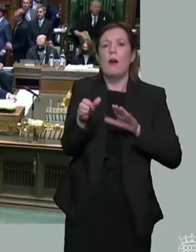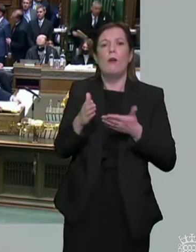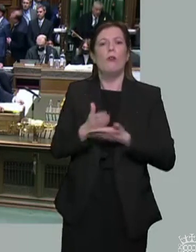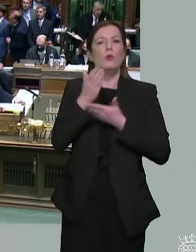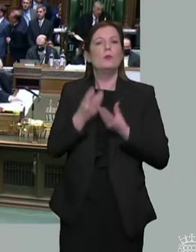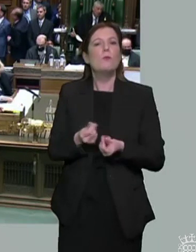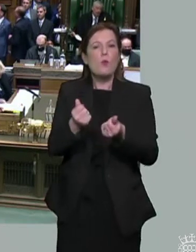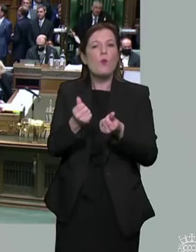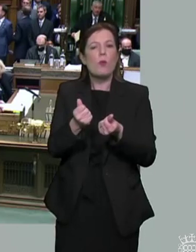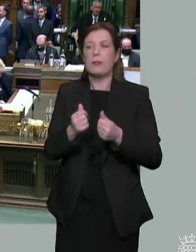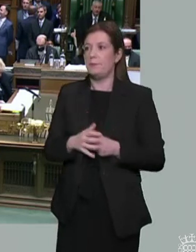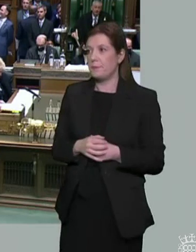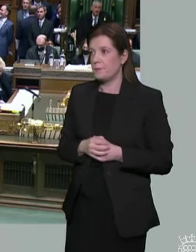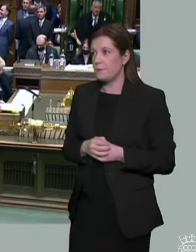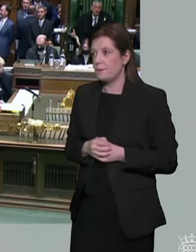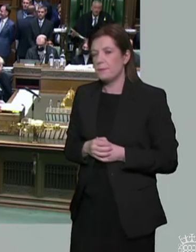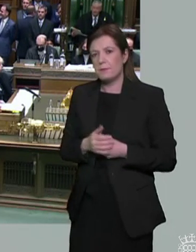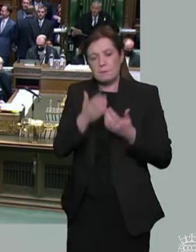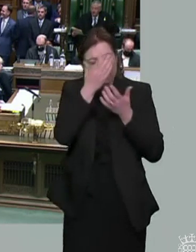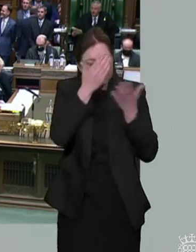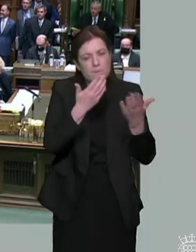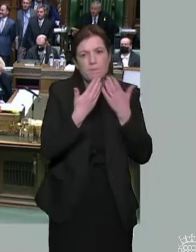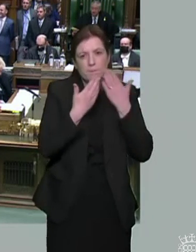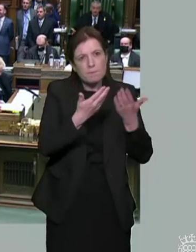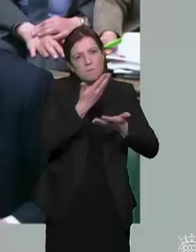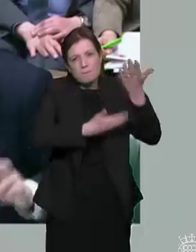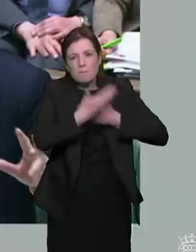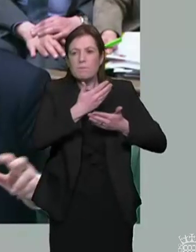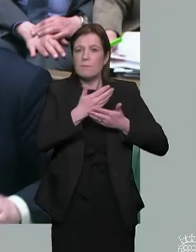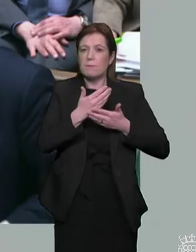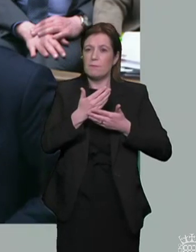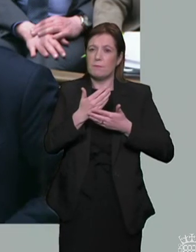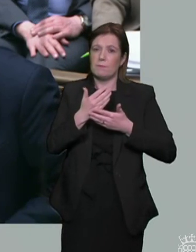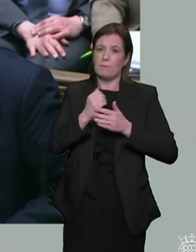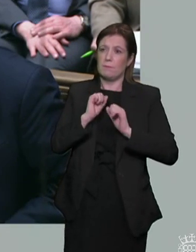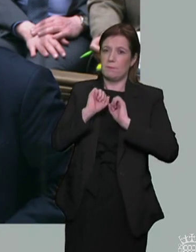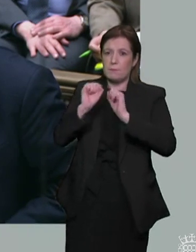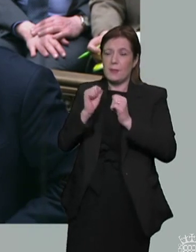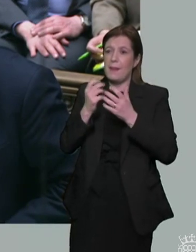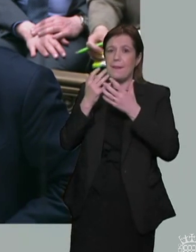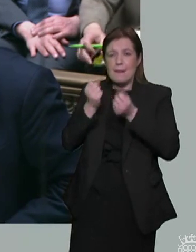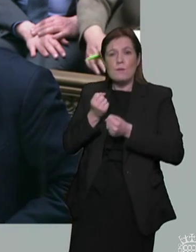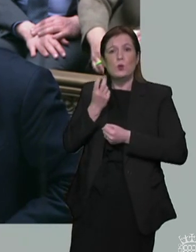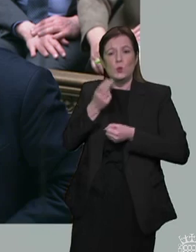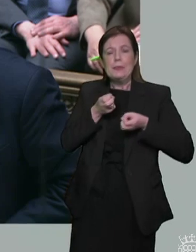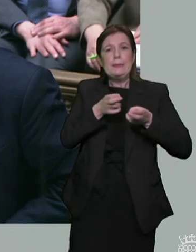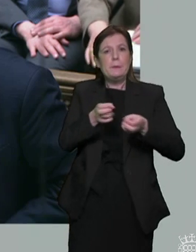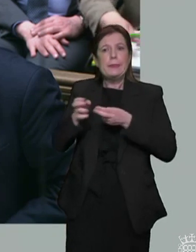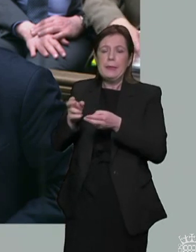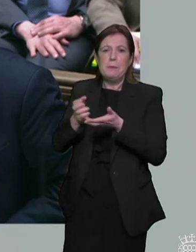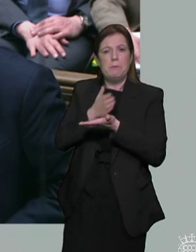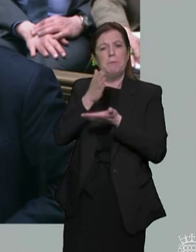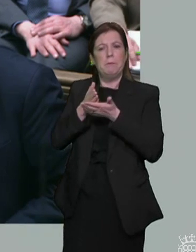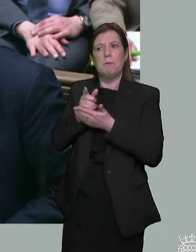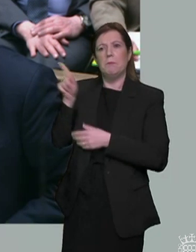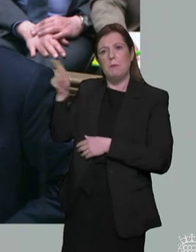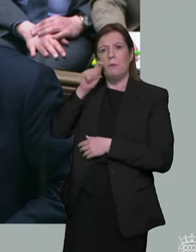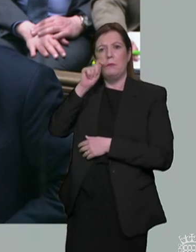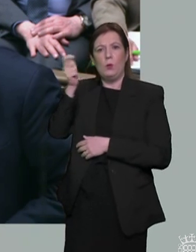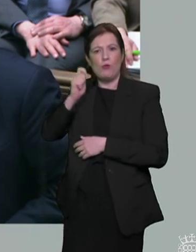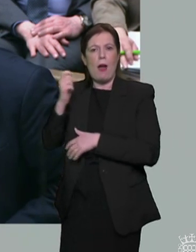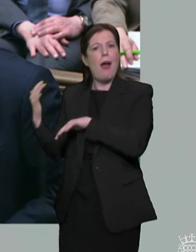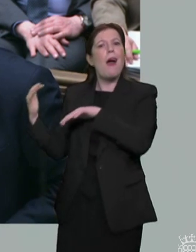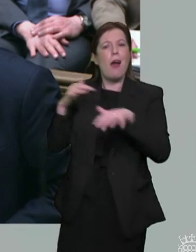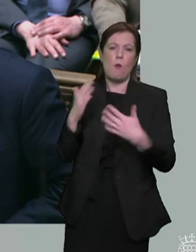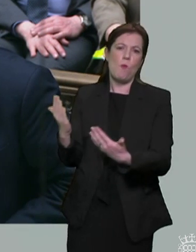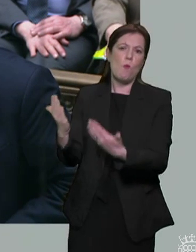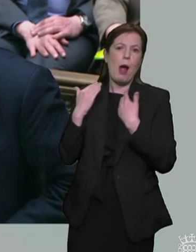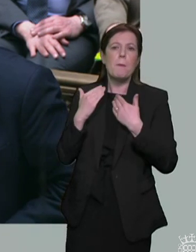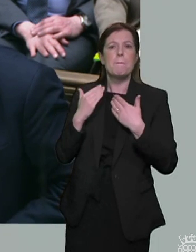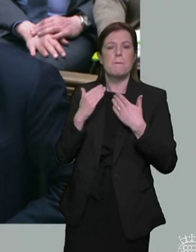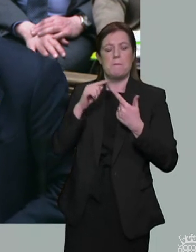I thank my right honourable and learned Friend and all those involved in the two big schemes that we have now for welcoming people from Ukraine.